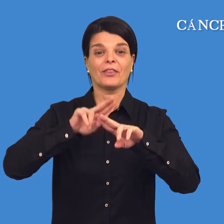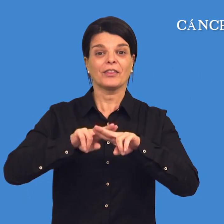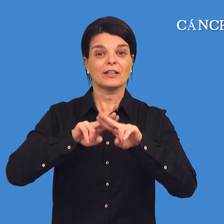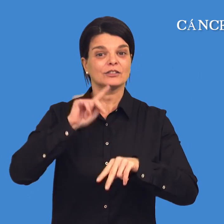revisar